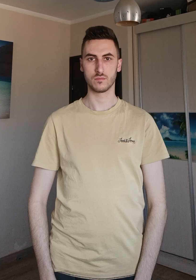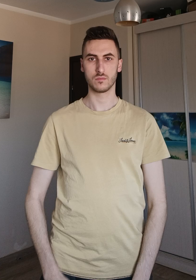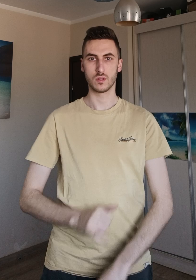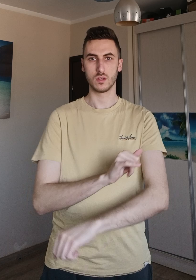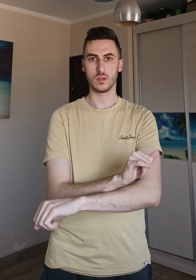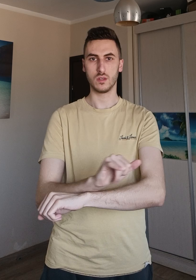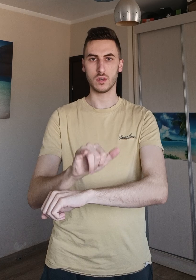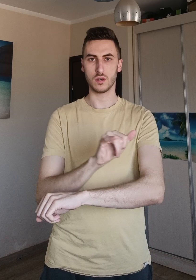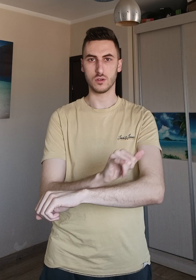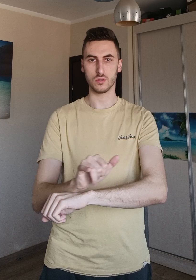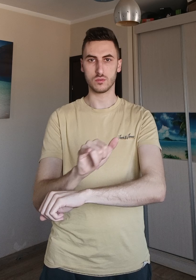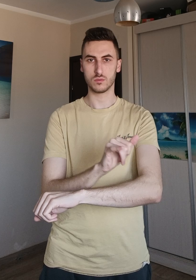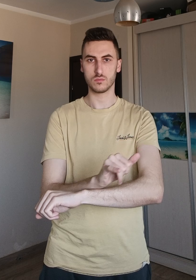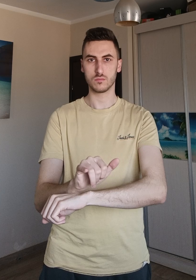ירקות